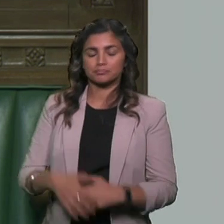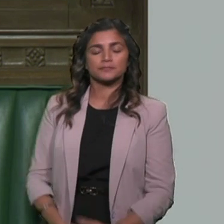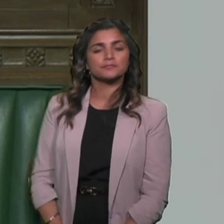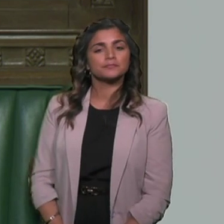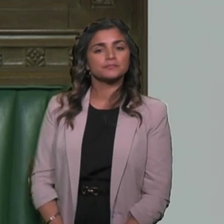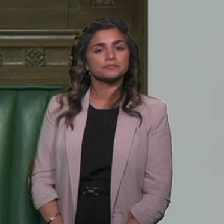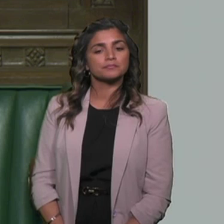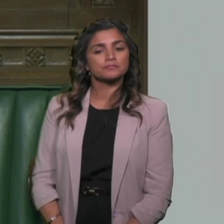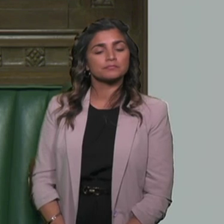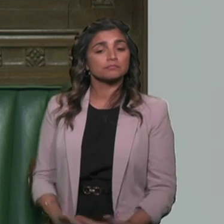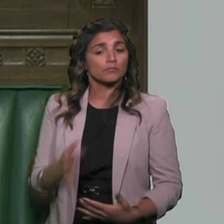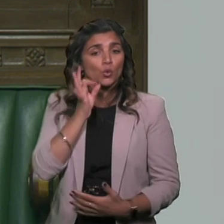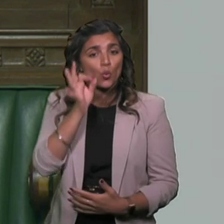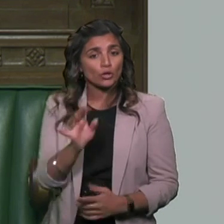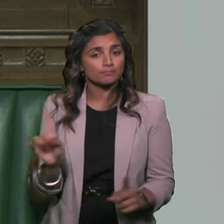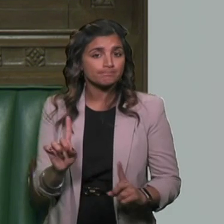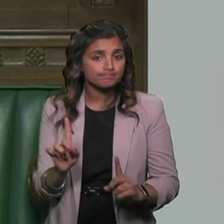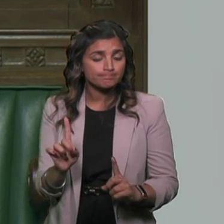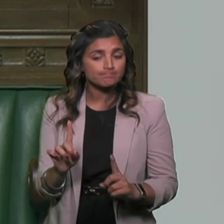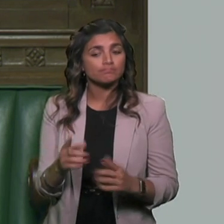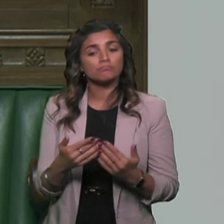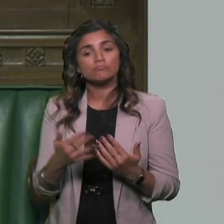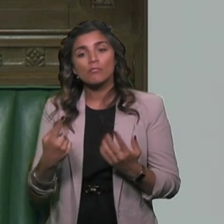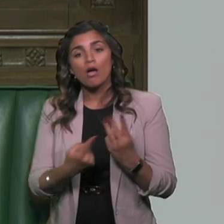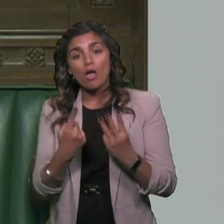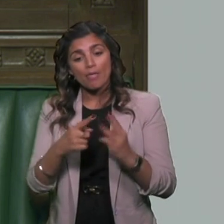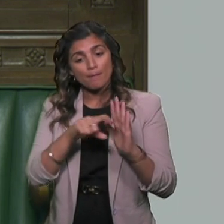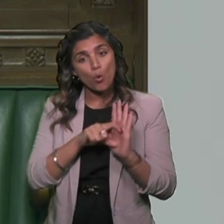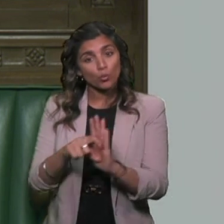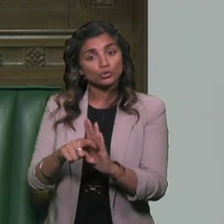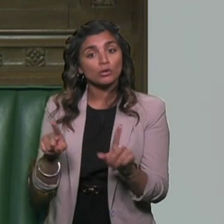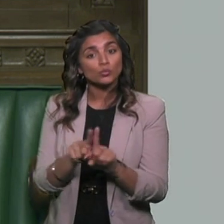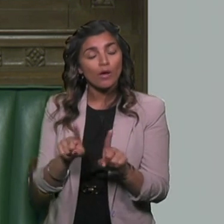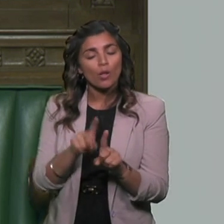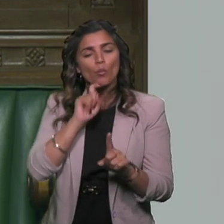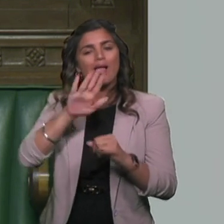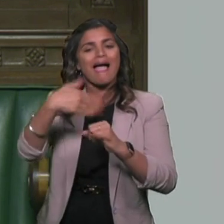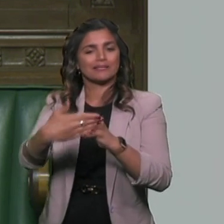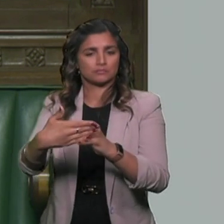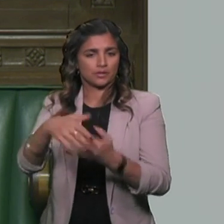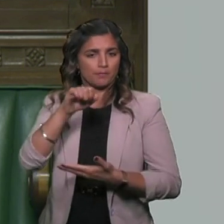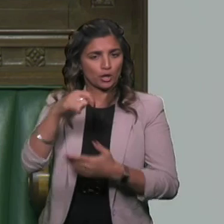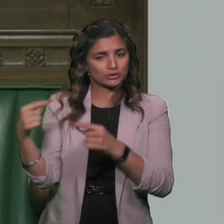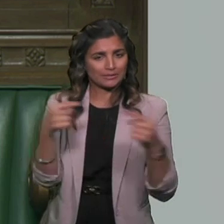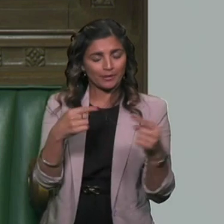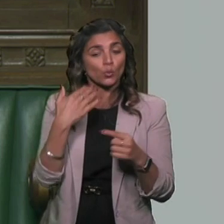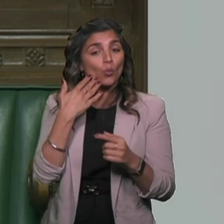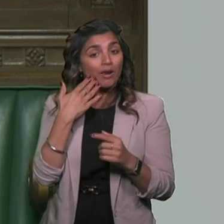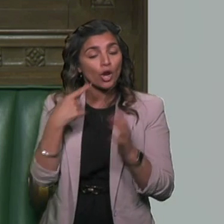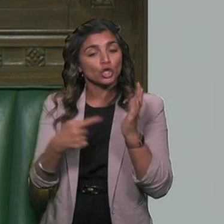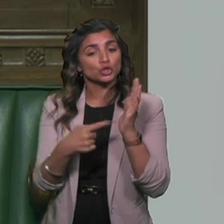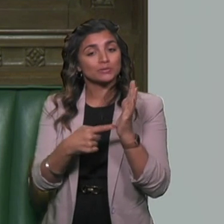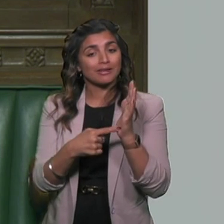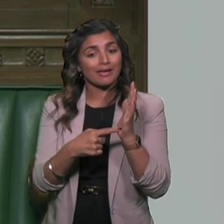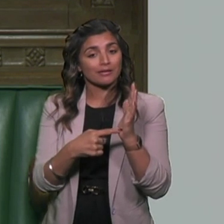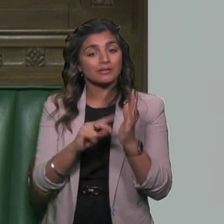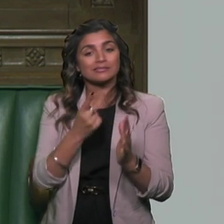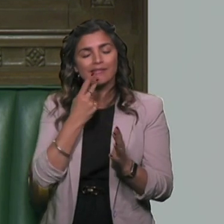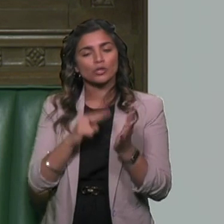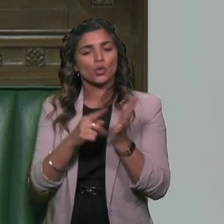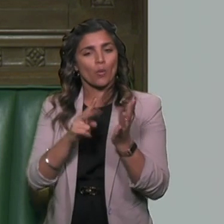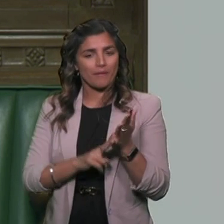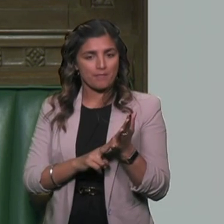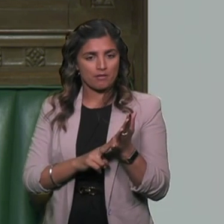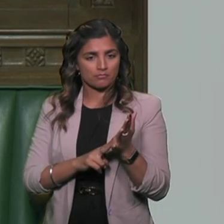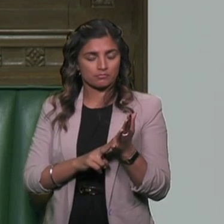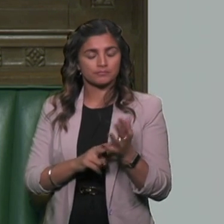The Questions on this motion and the remaining motions will be put at the end of the Budget debate on Tuesday 2 November.